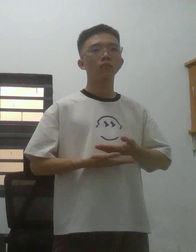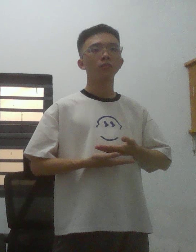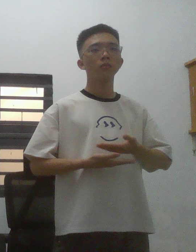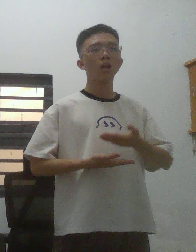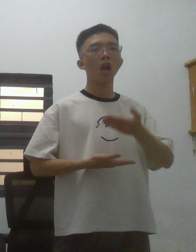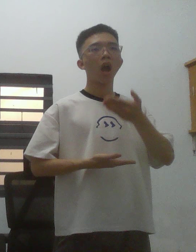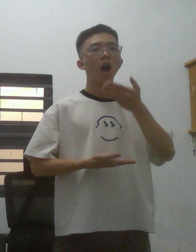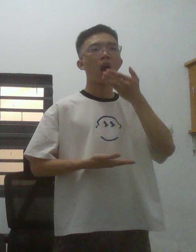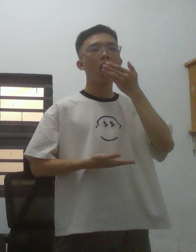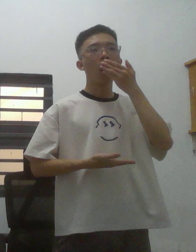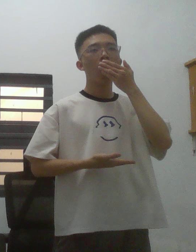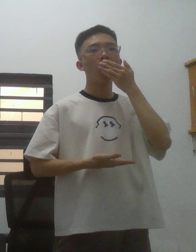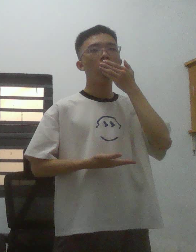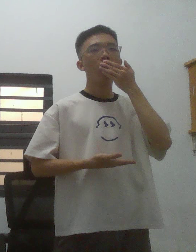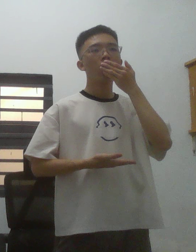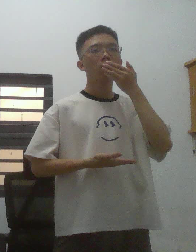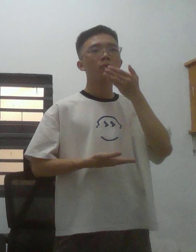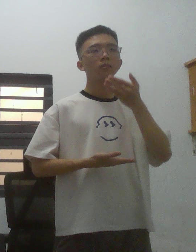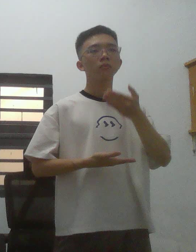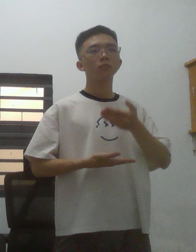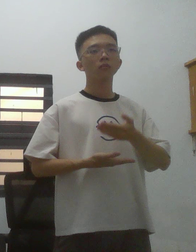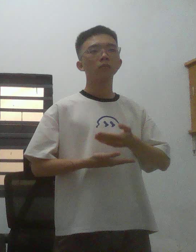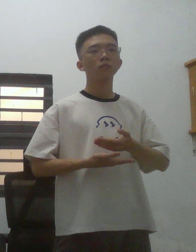sup